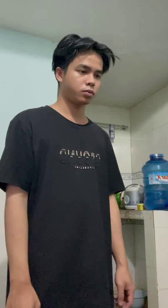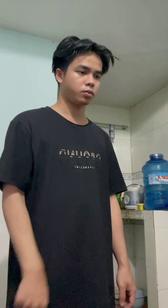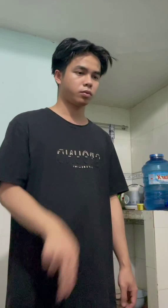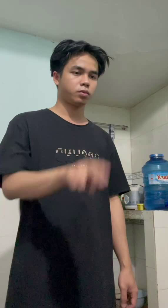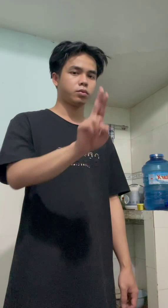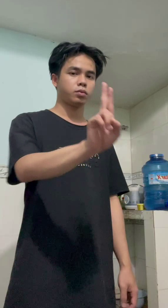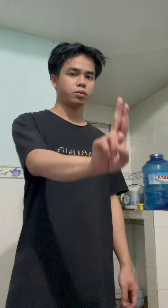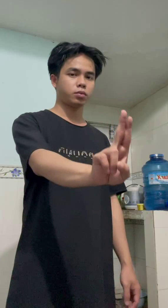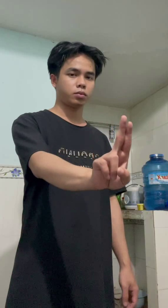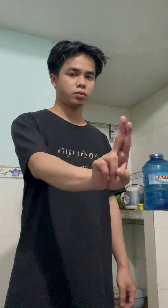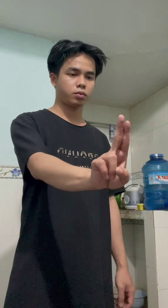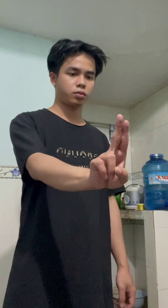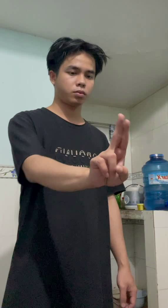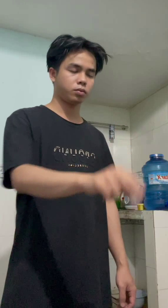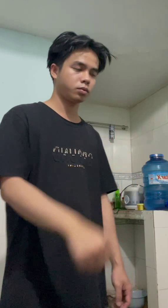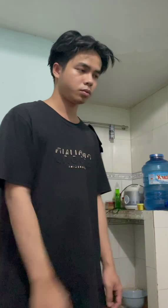u